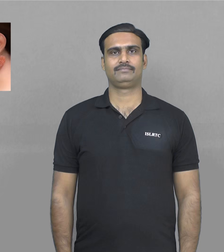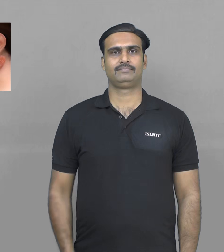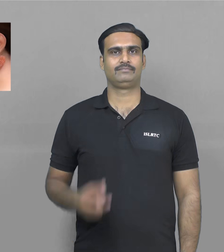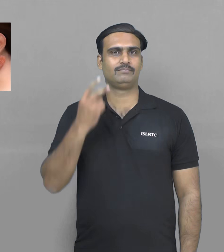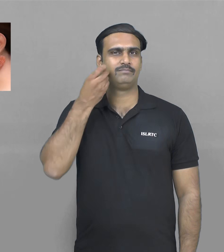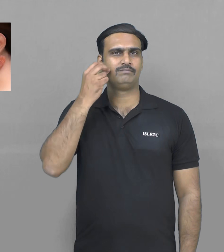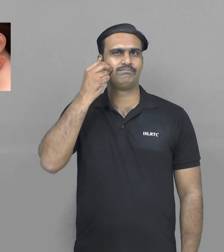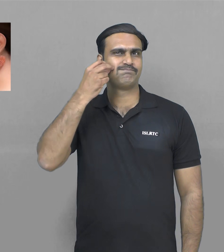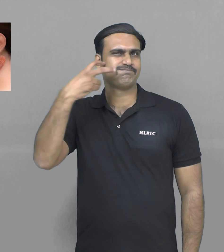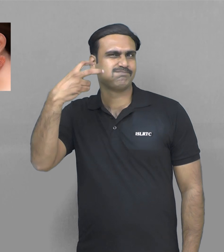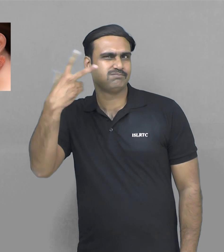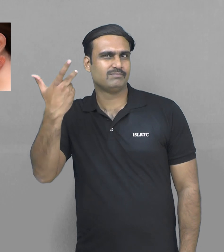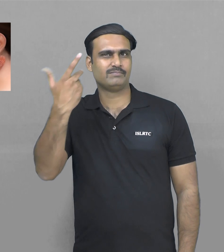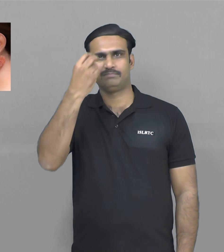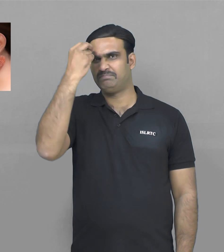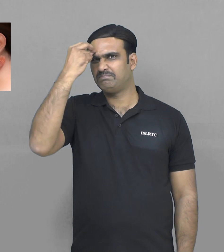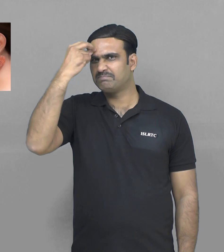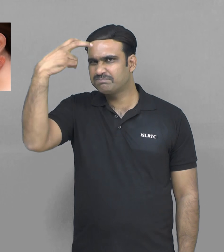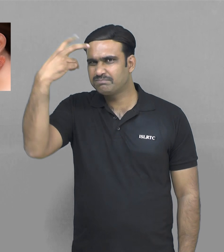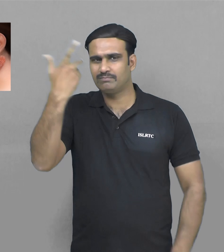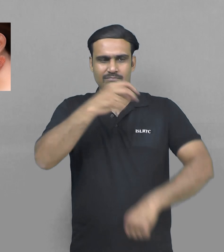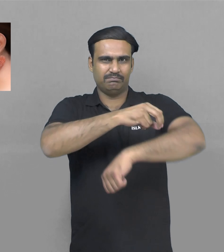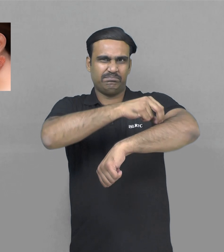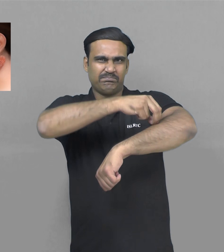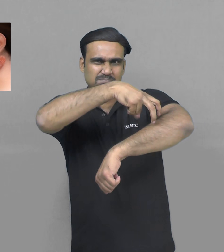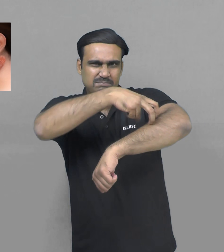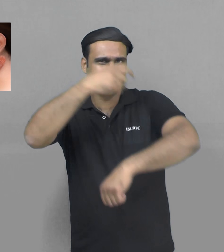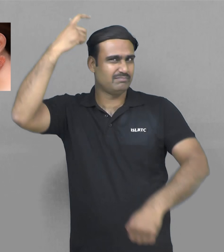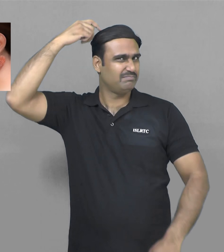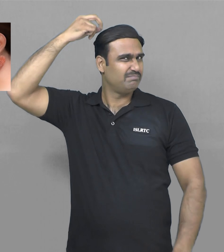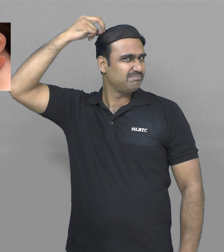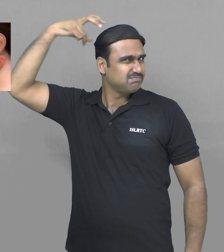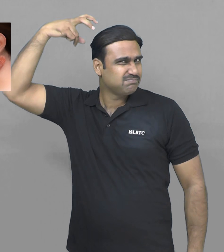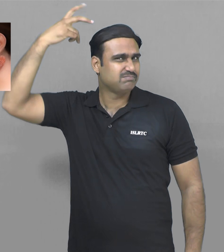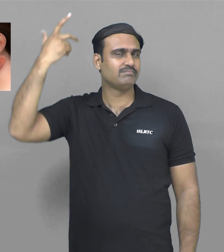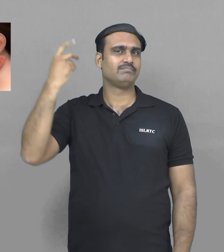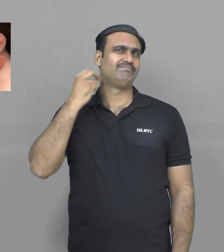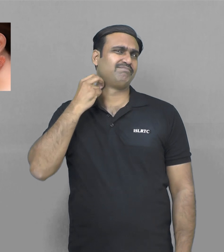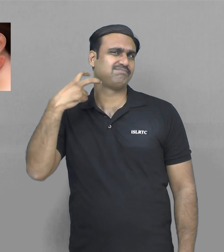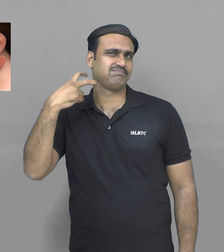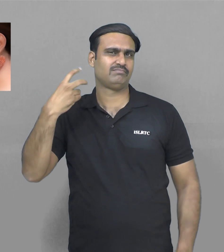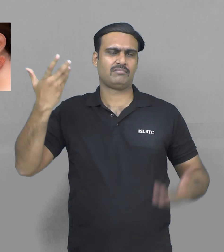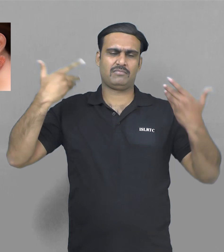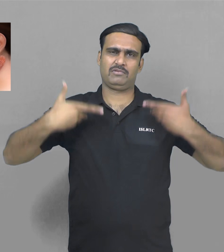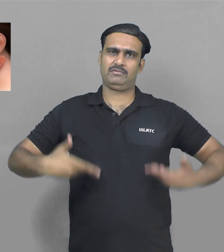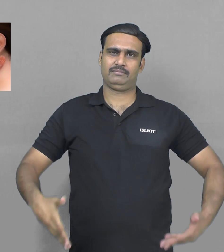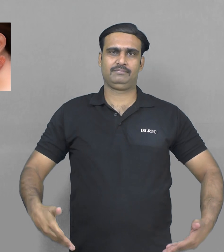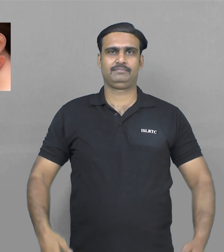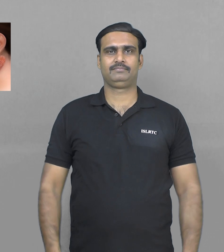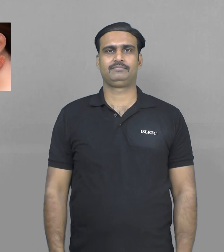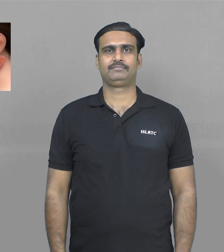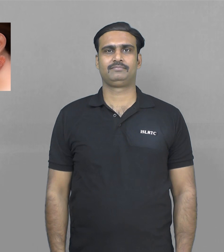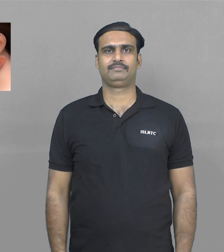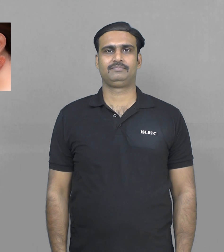Tumors